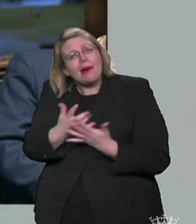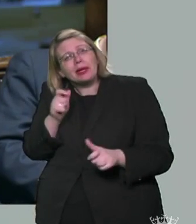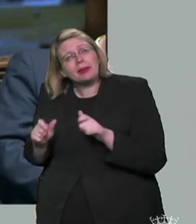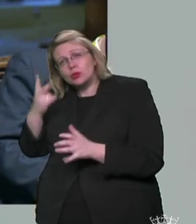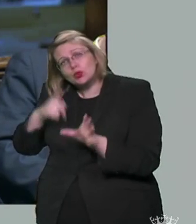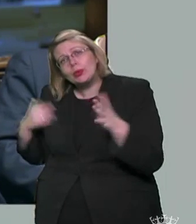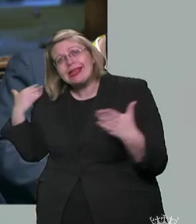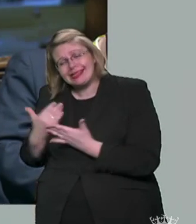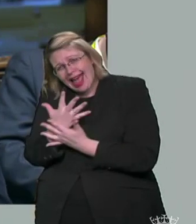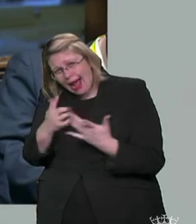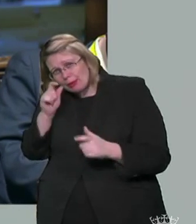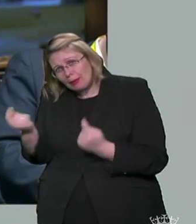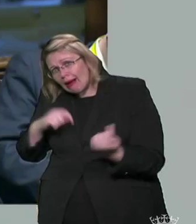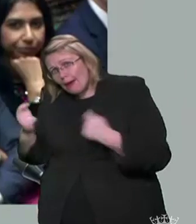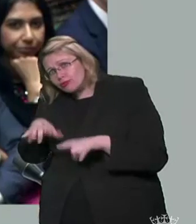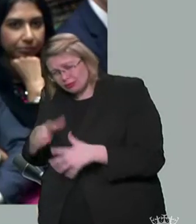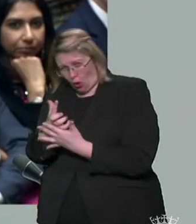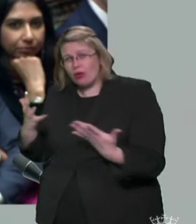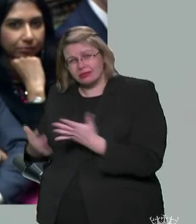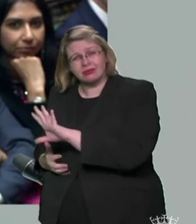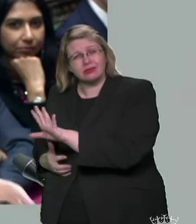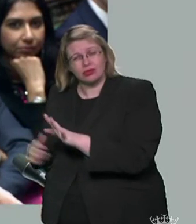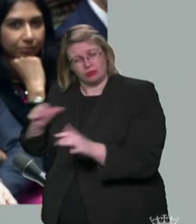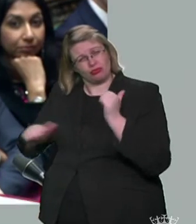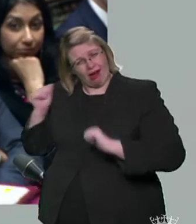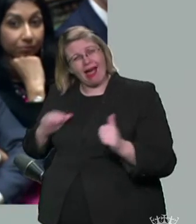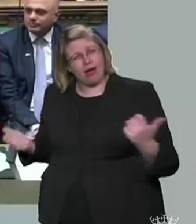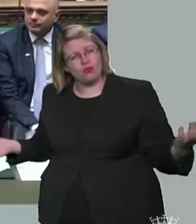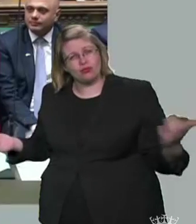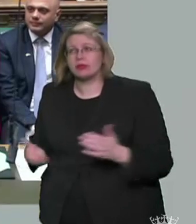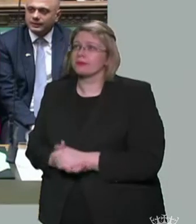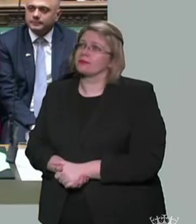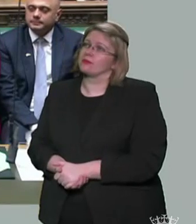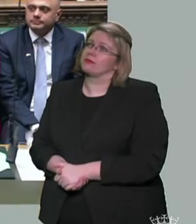Look at what we have done just in the last two years. He should be proud of what we have done.